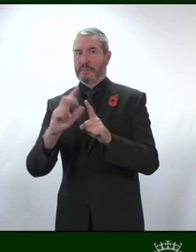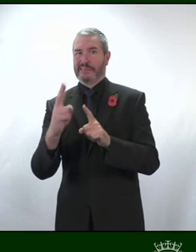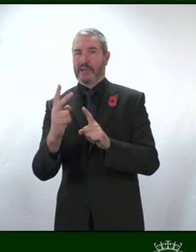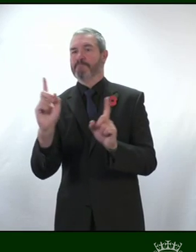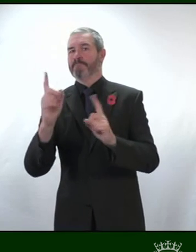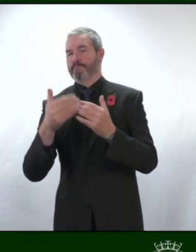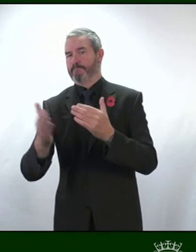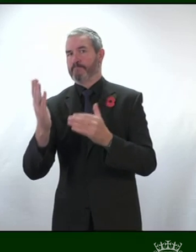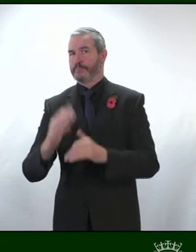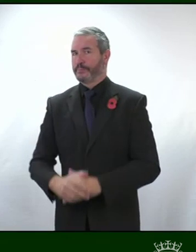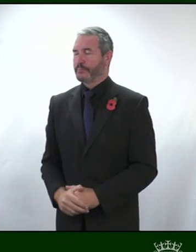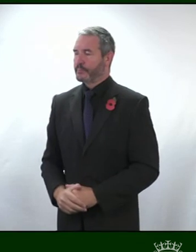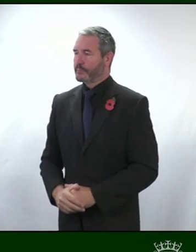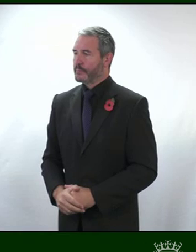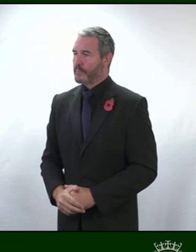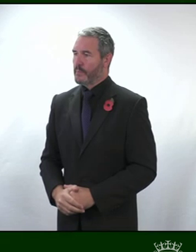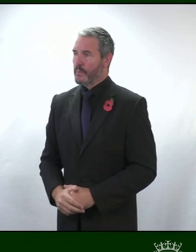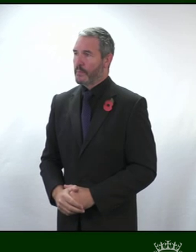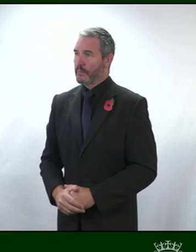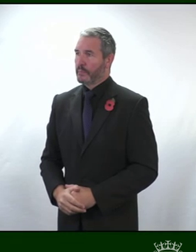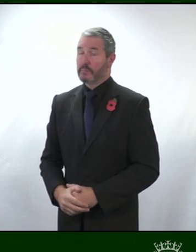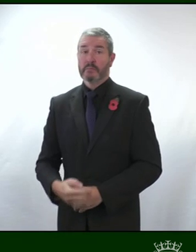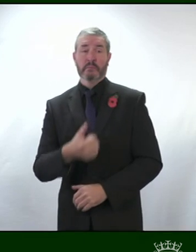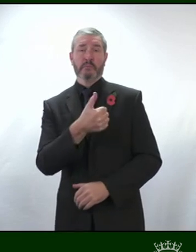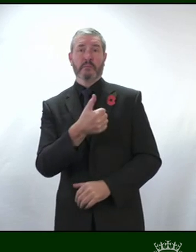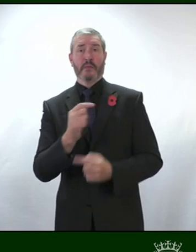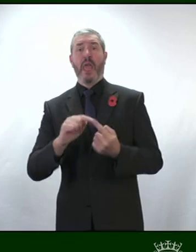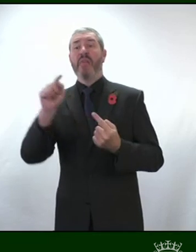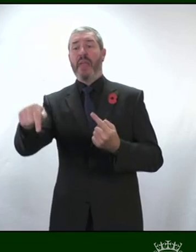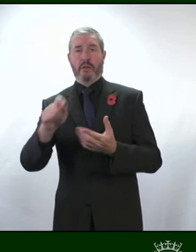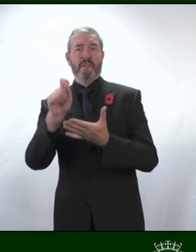I accept that there will be a vote in the House.